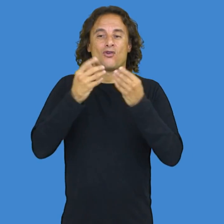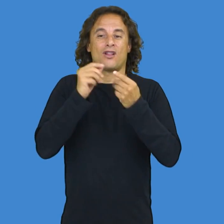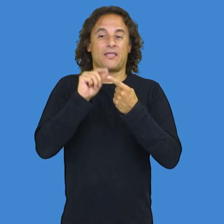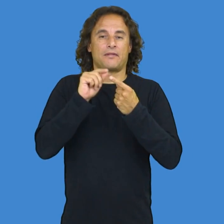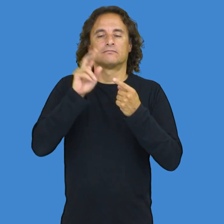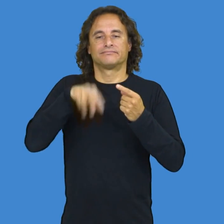diabetes